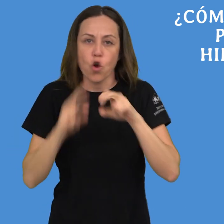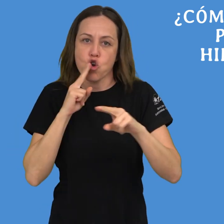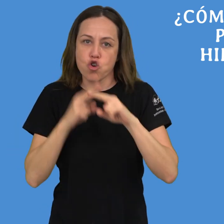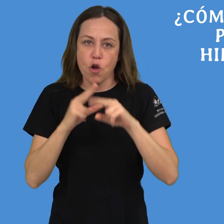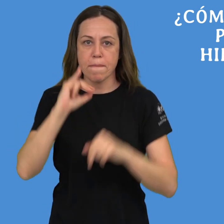nombre